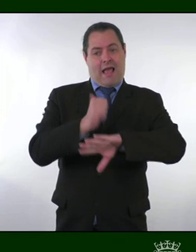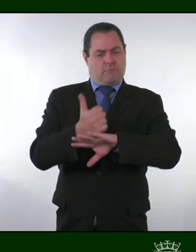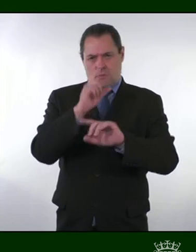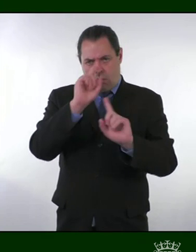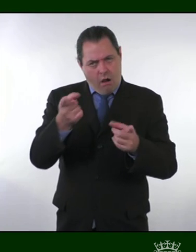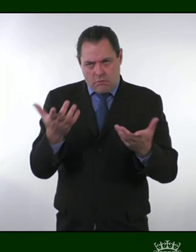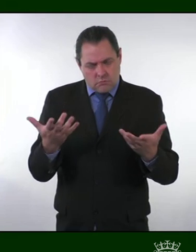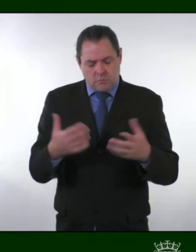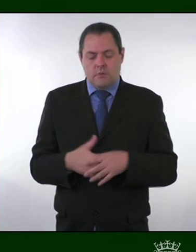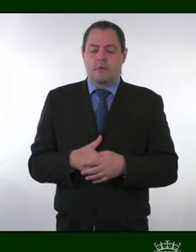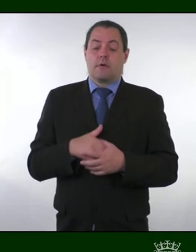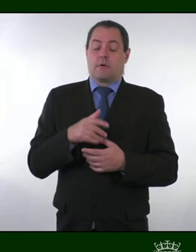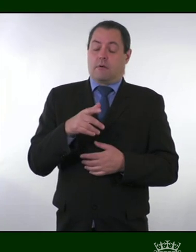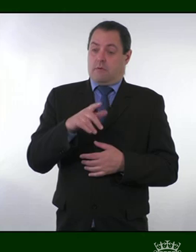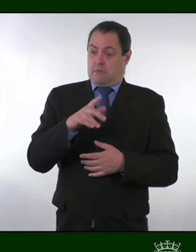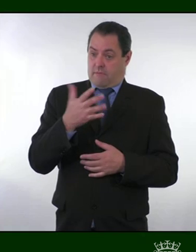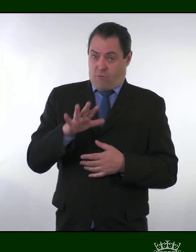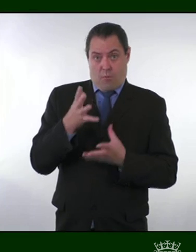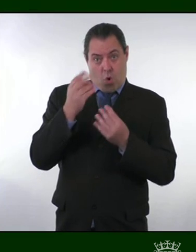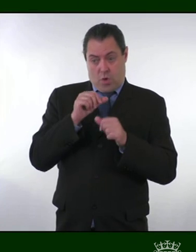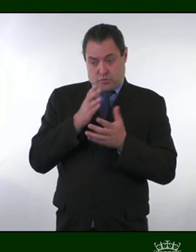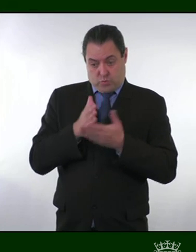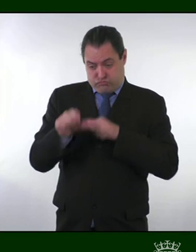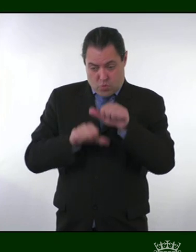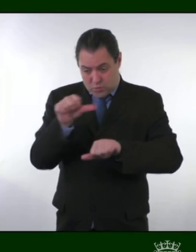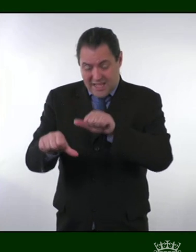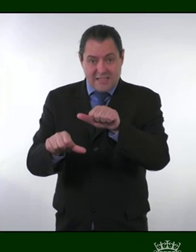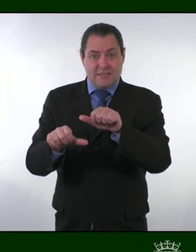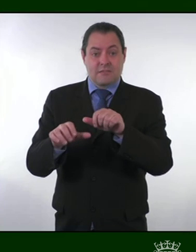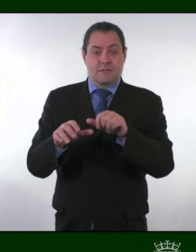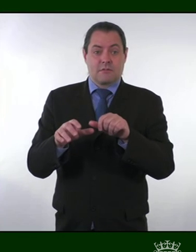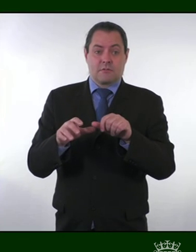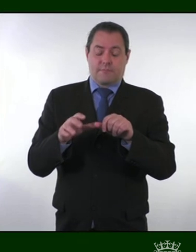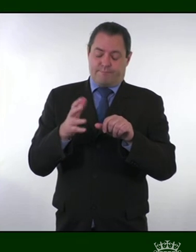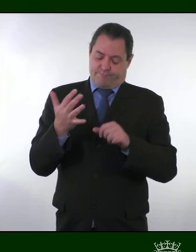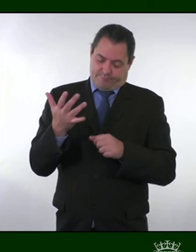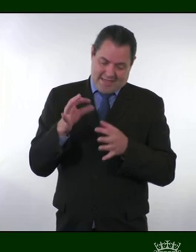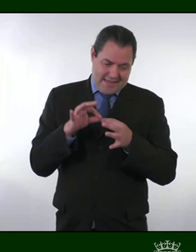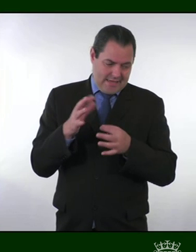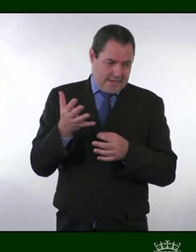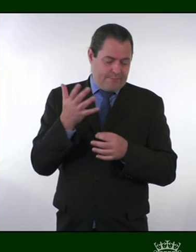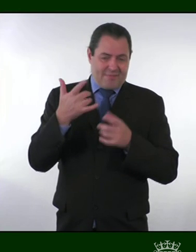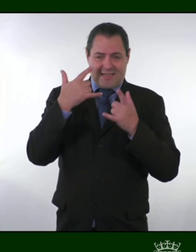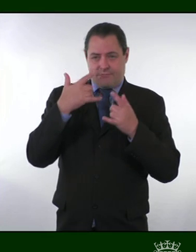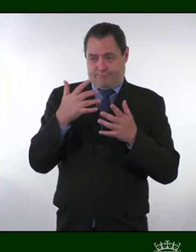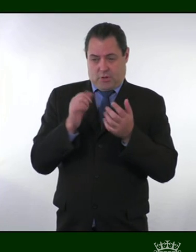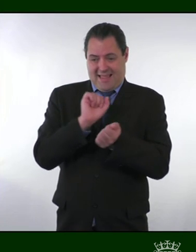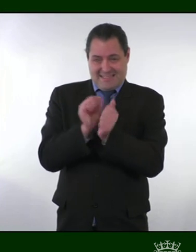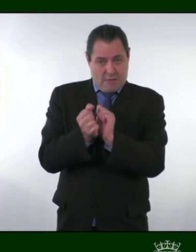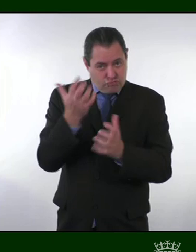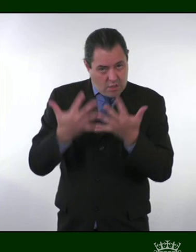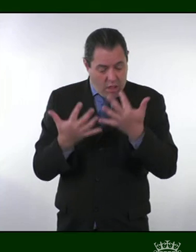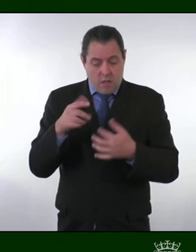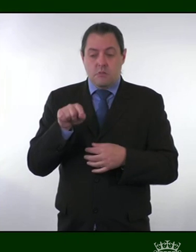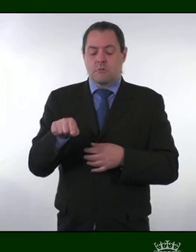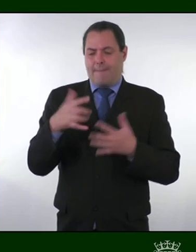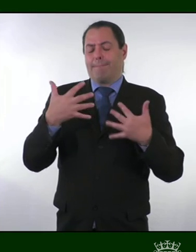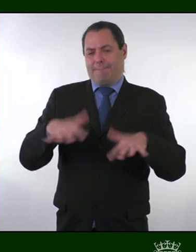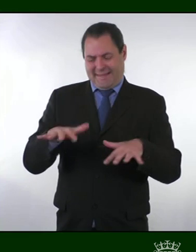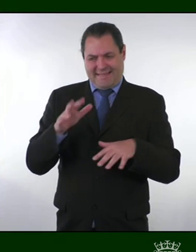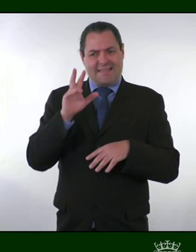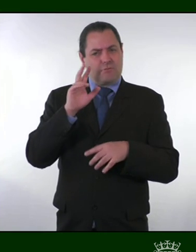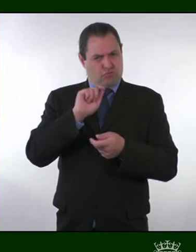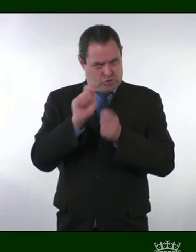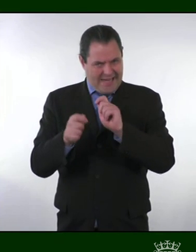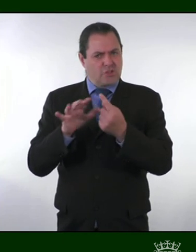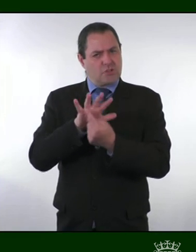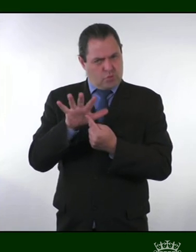As a result of what we learned about the tests—the results—that had come in, we did institute a change.